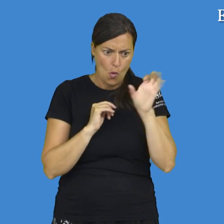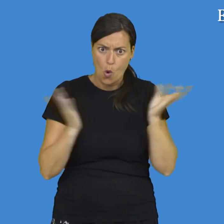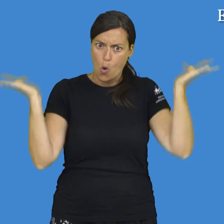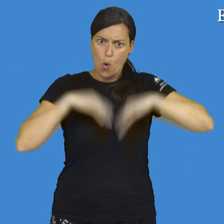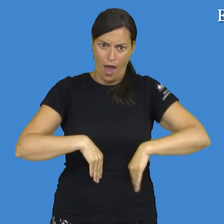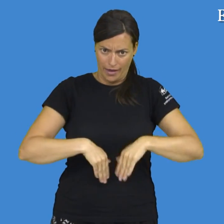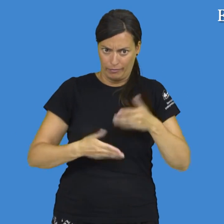haber no